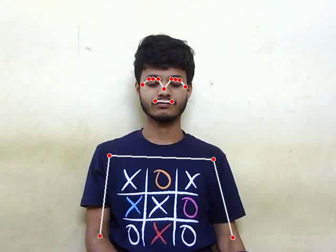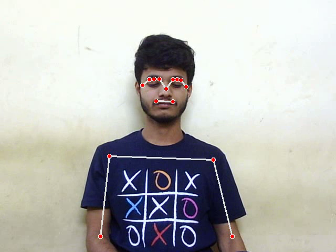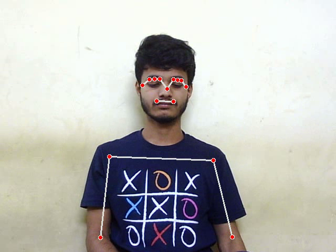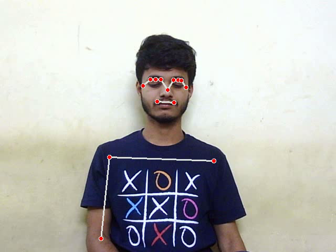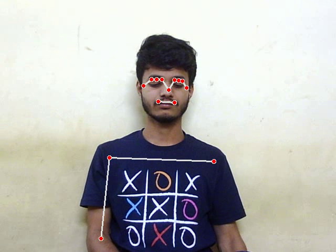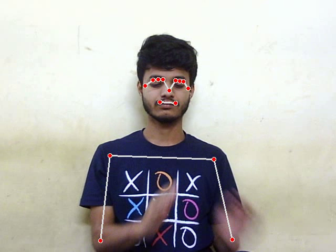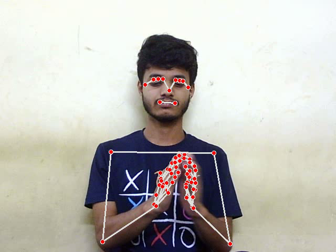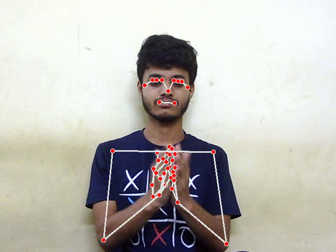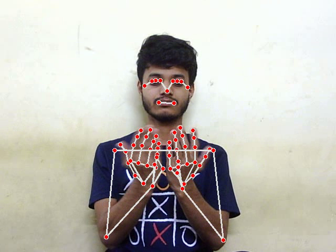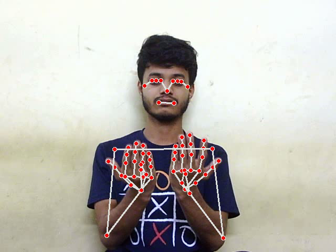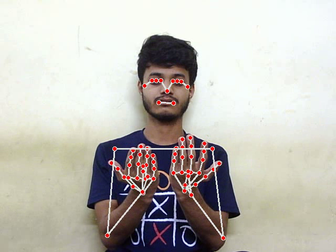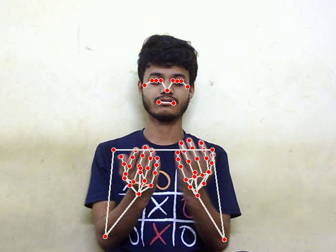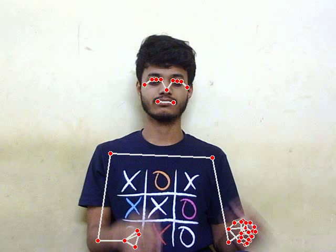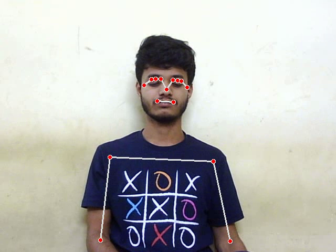book